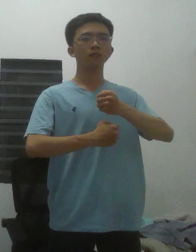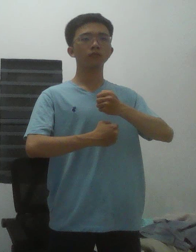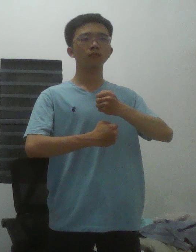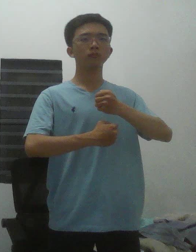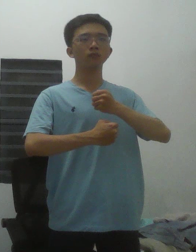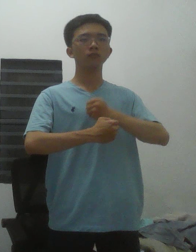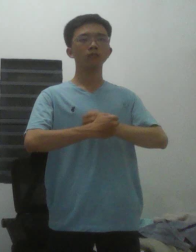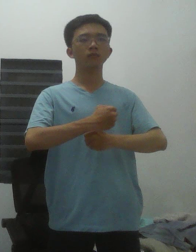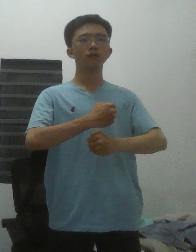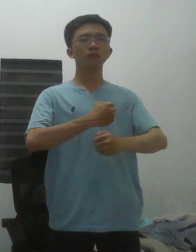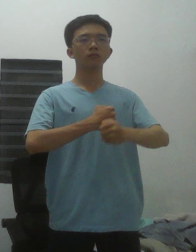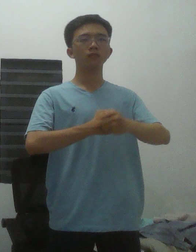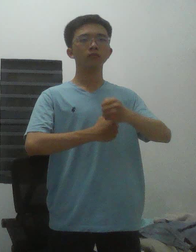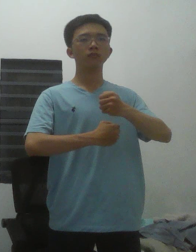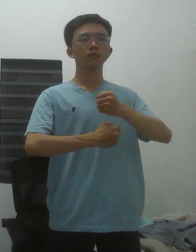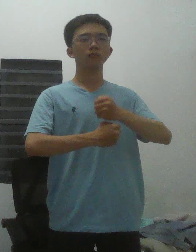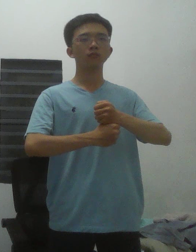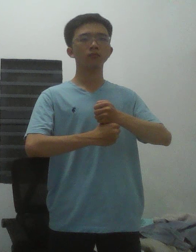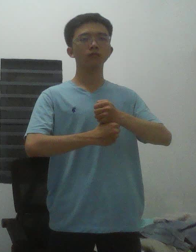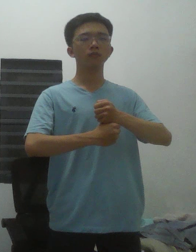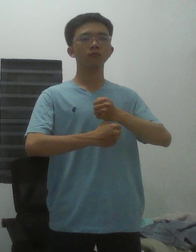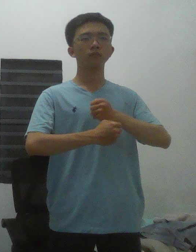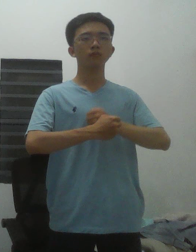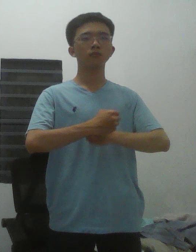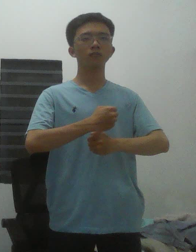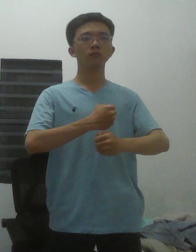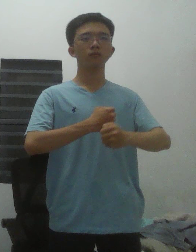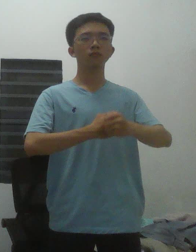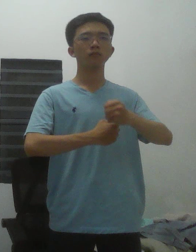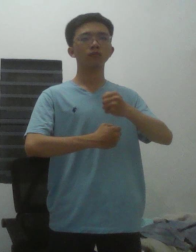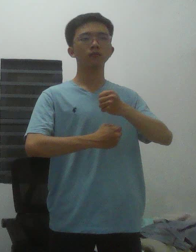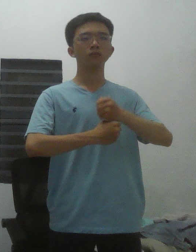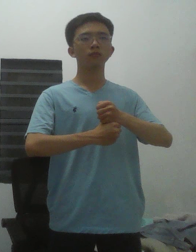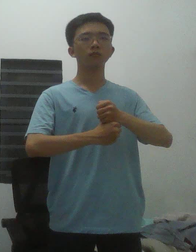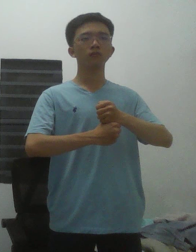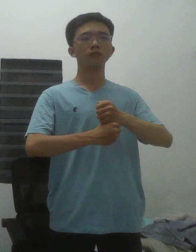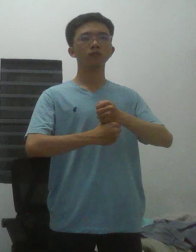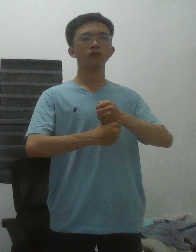quanh nam